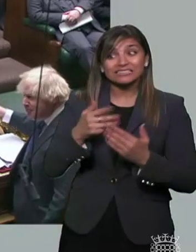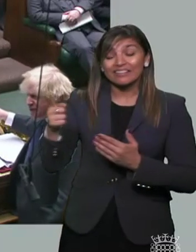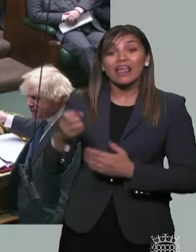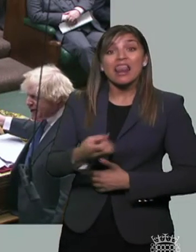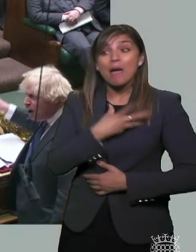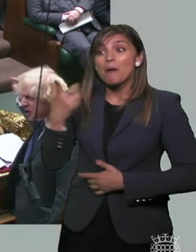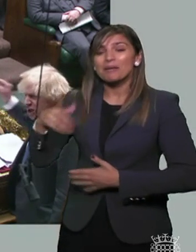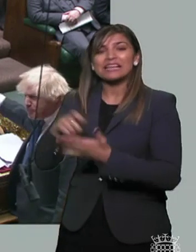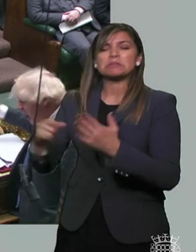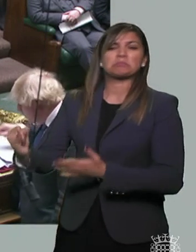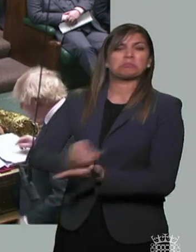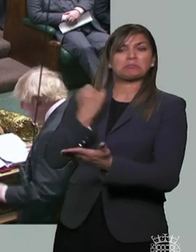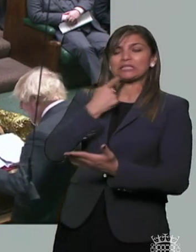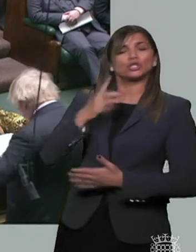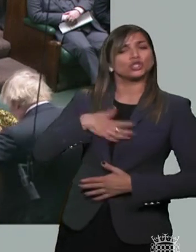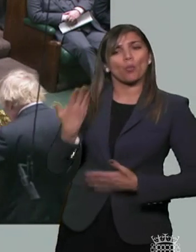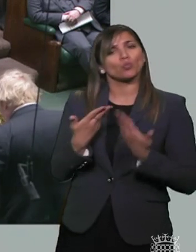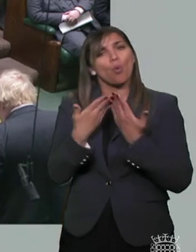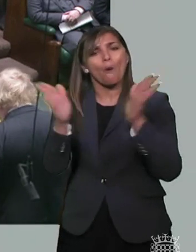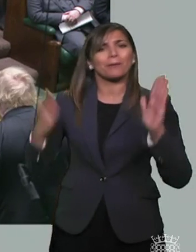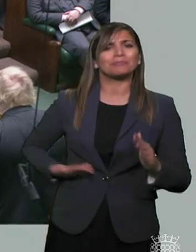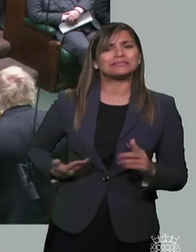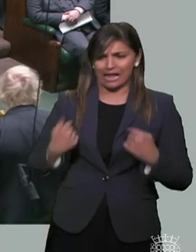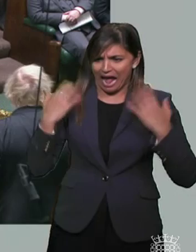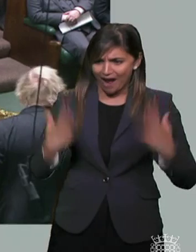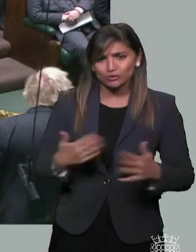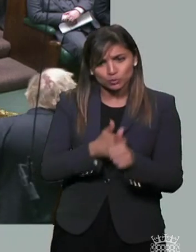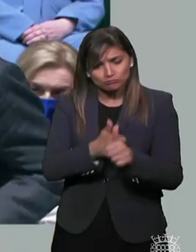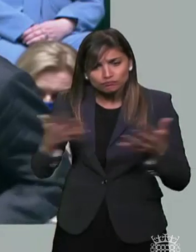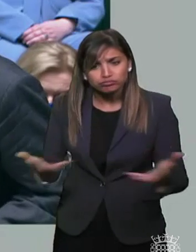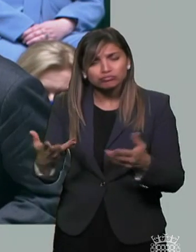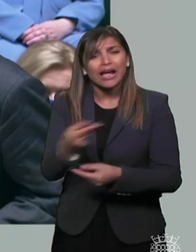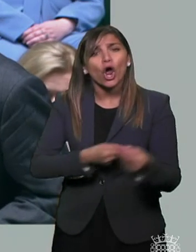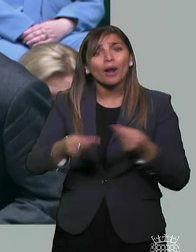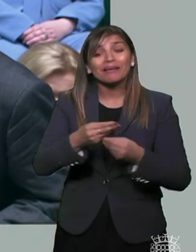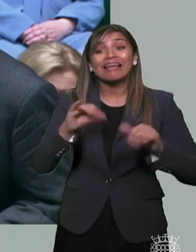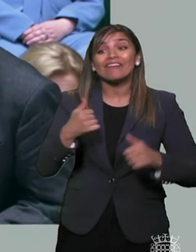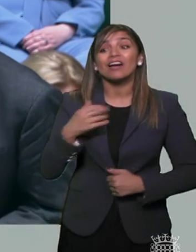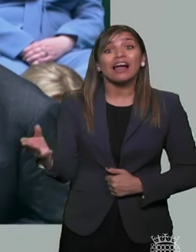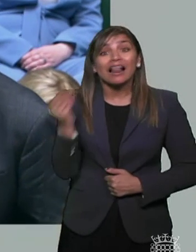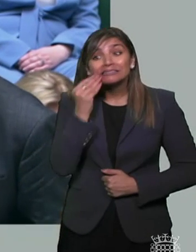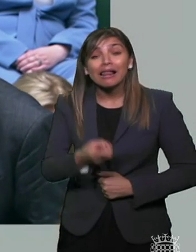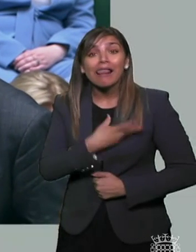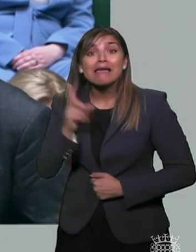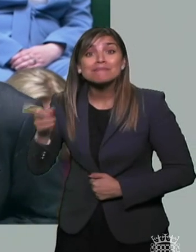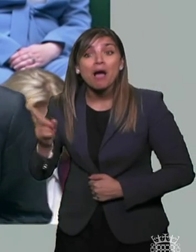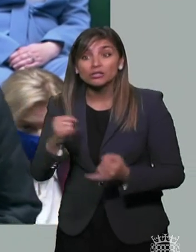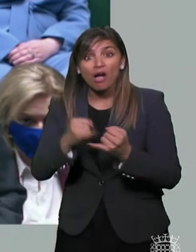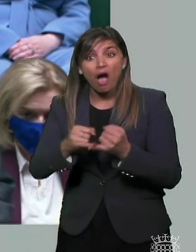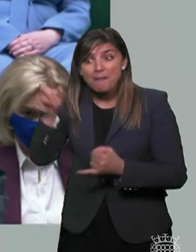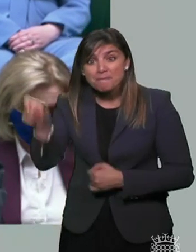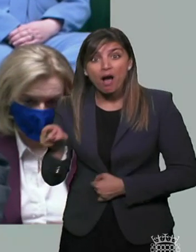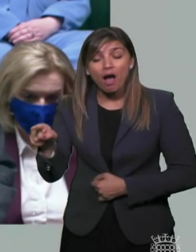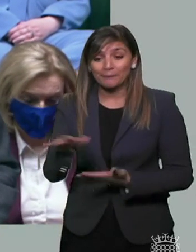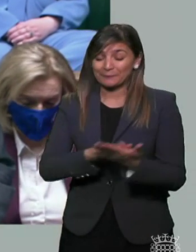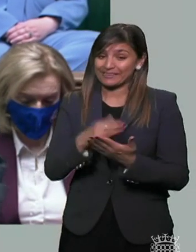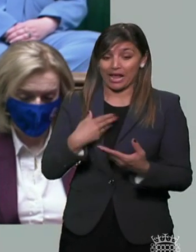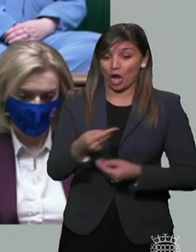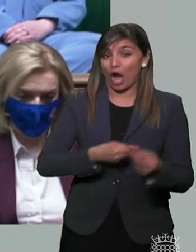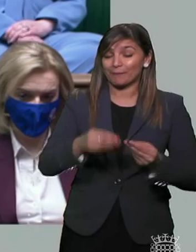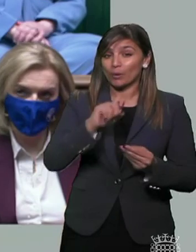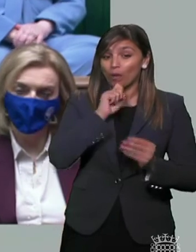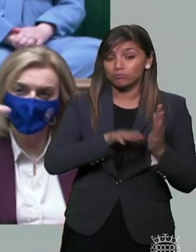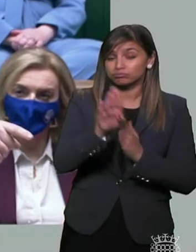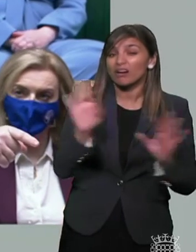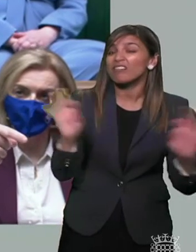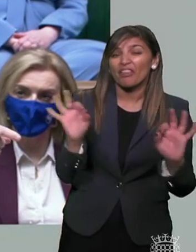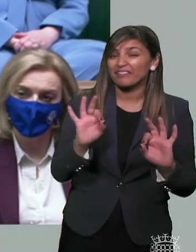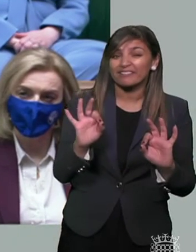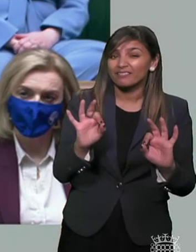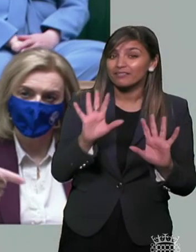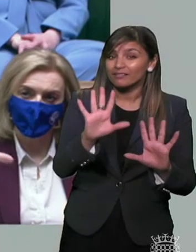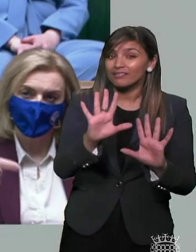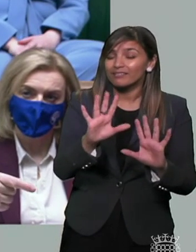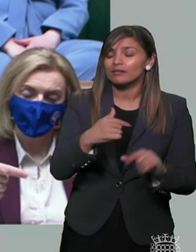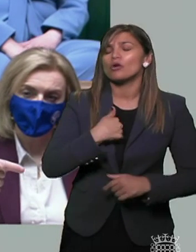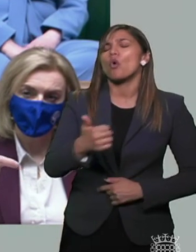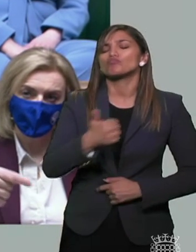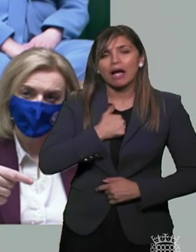Never forget that if we had listened to the right honourable and learned Gentleman we would not now have the fastest economic growth of the G7.